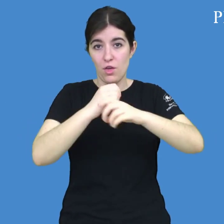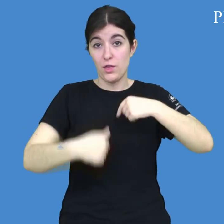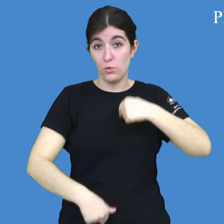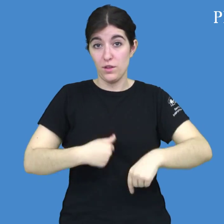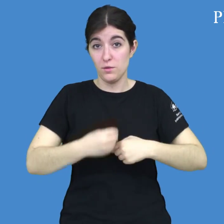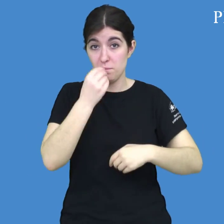circulación